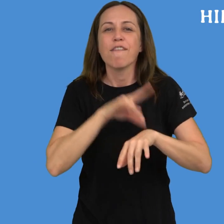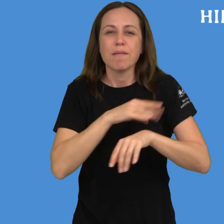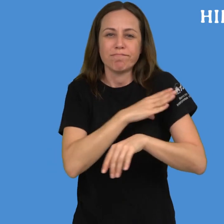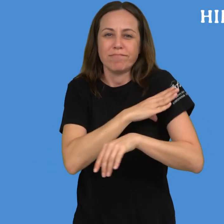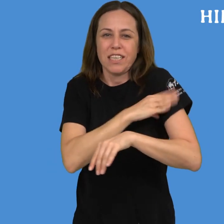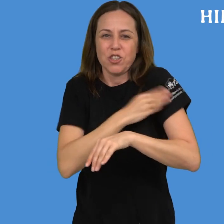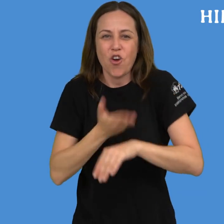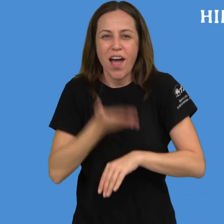tensión